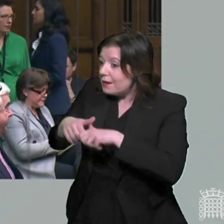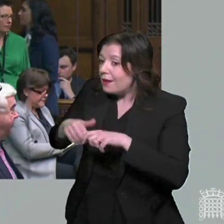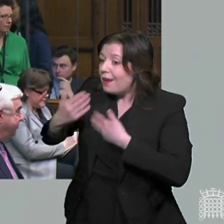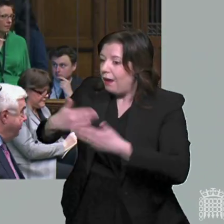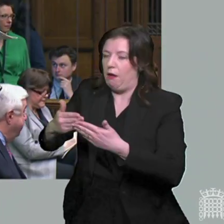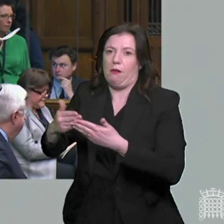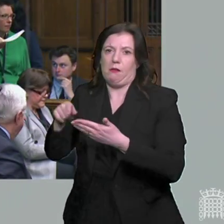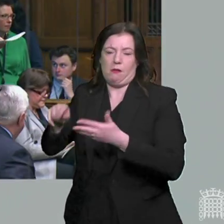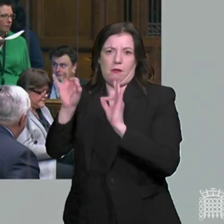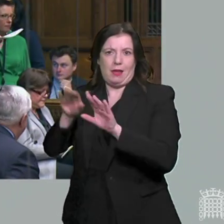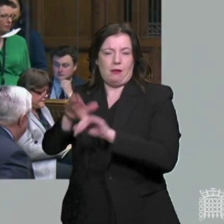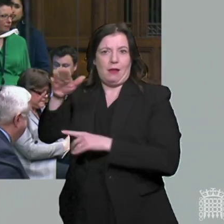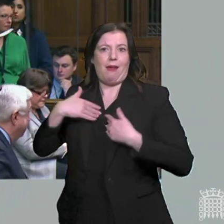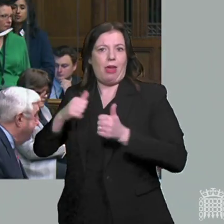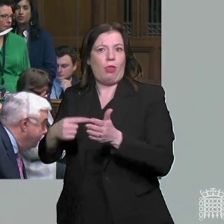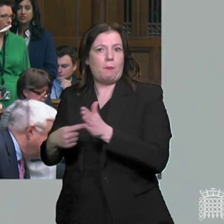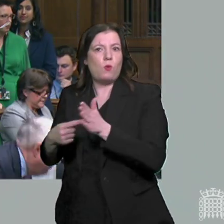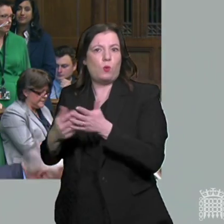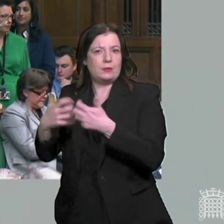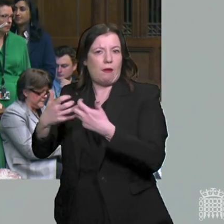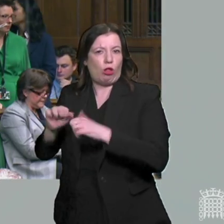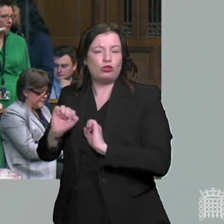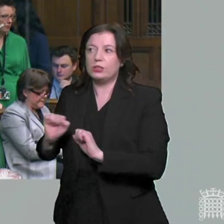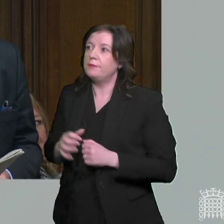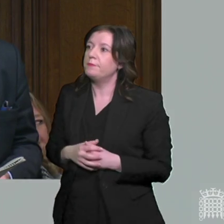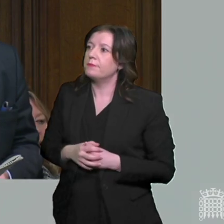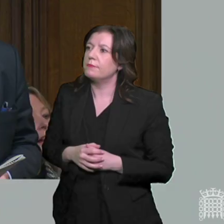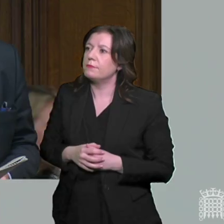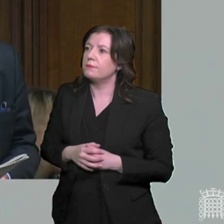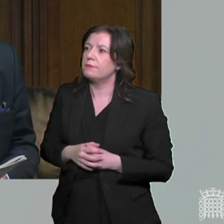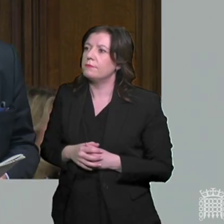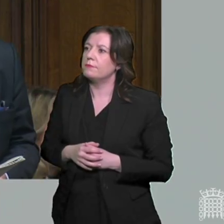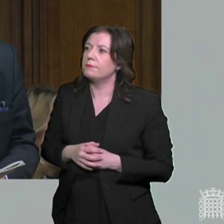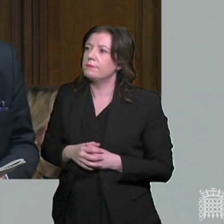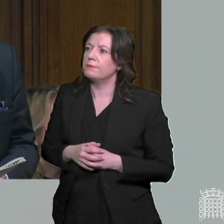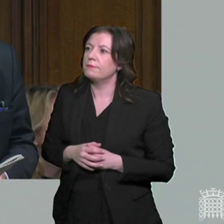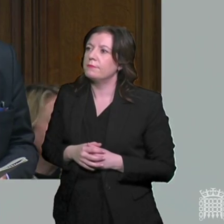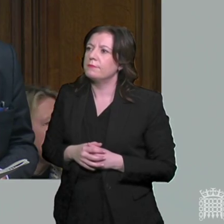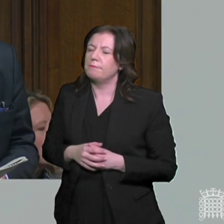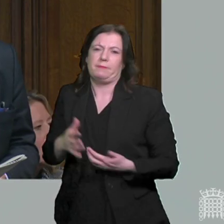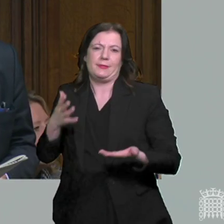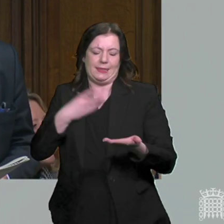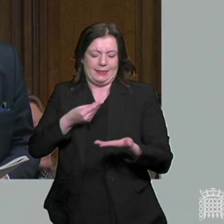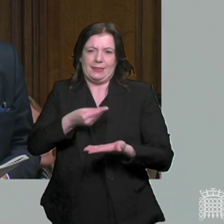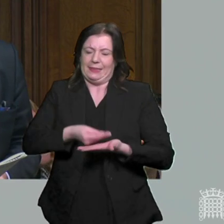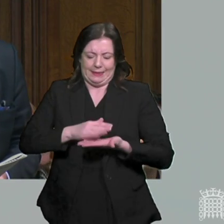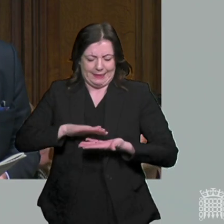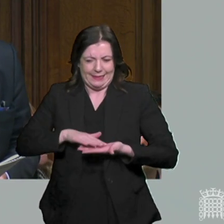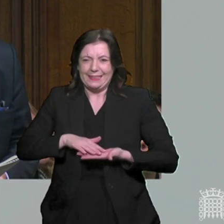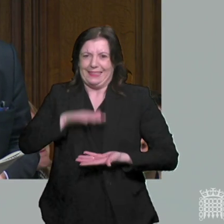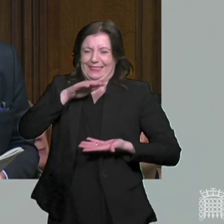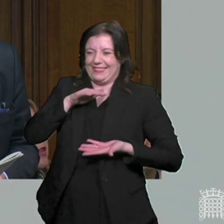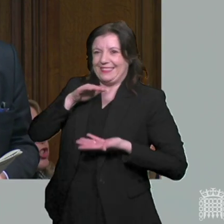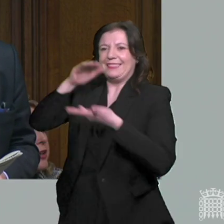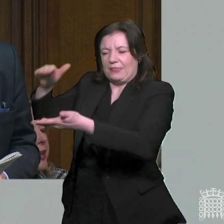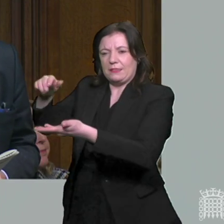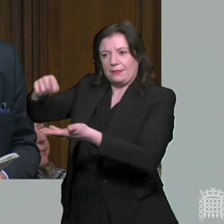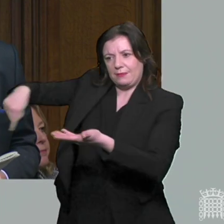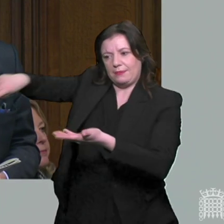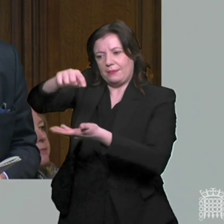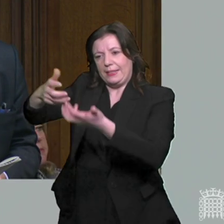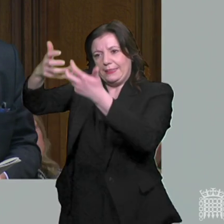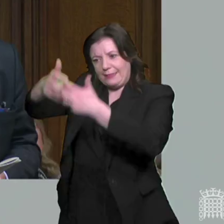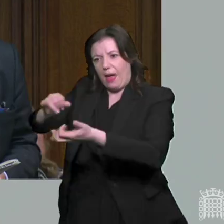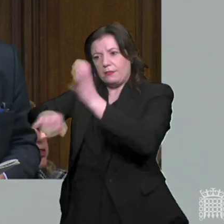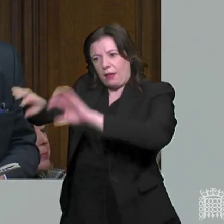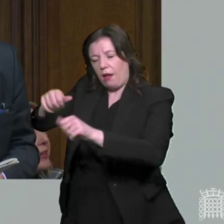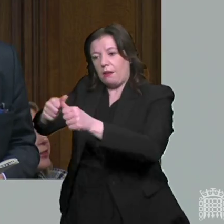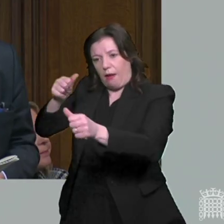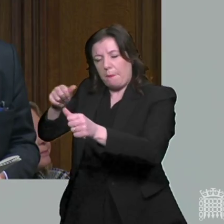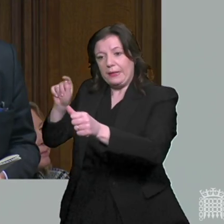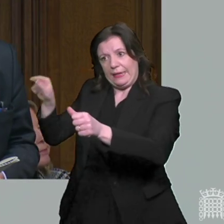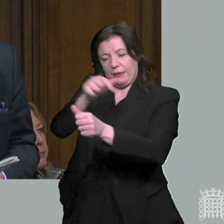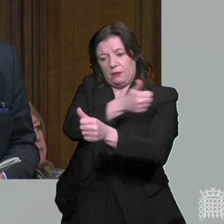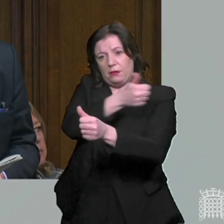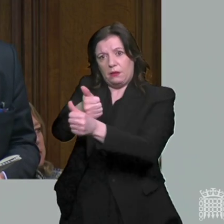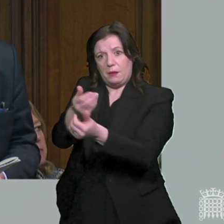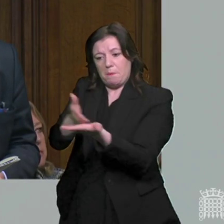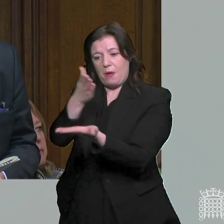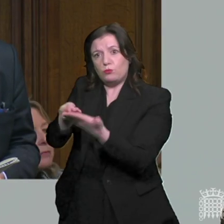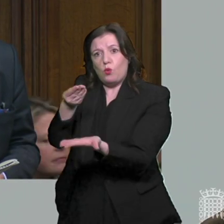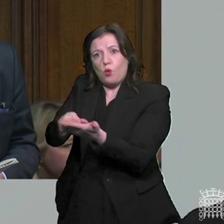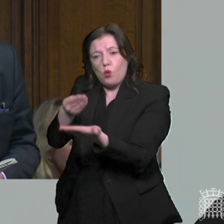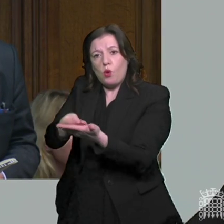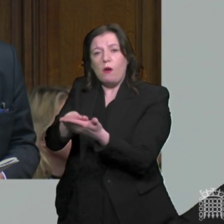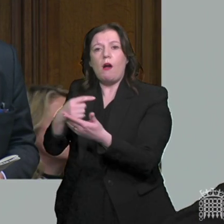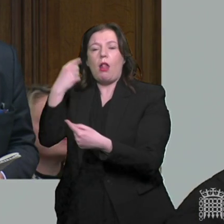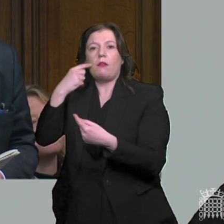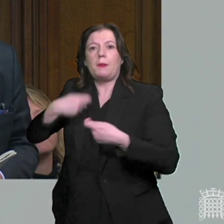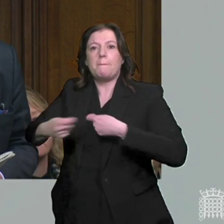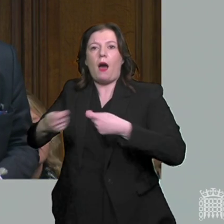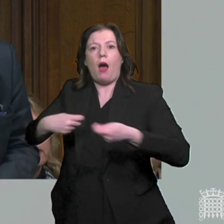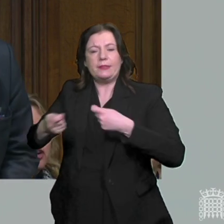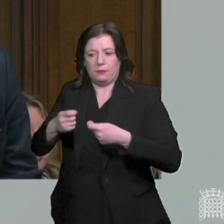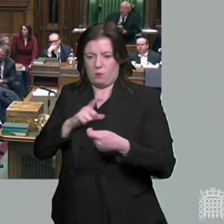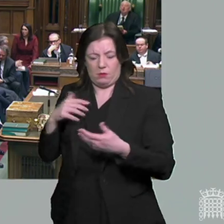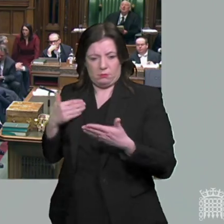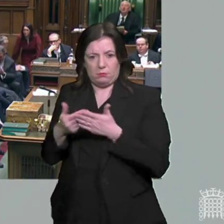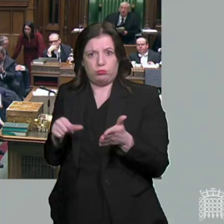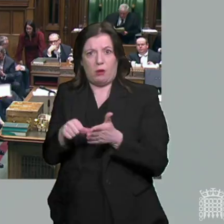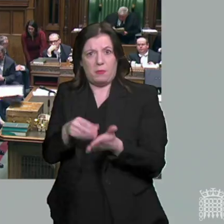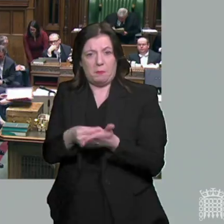Research and development is particularly resource intensive and in need of raising capital, so what are the Government doing to help tech and life science companies raise money on the London markets, which has been few and far between recently?